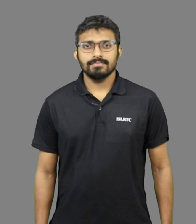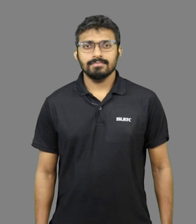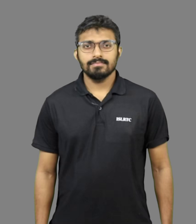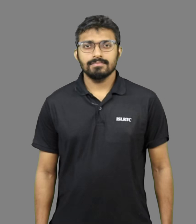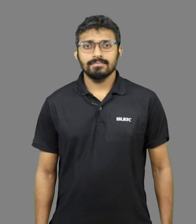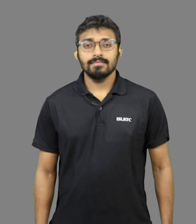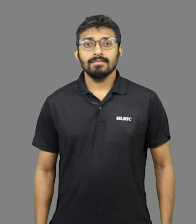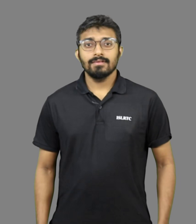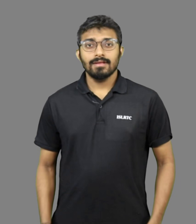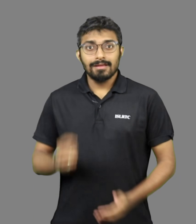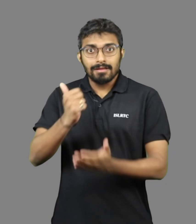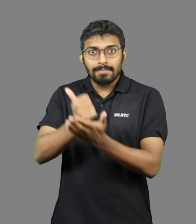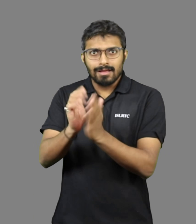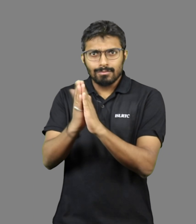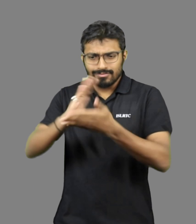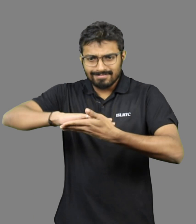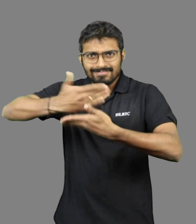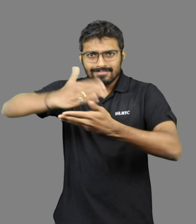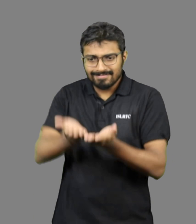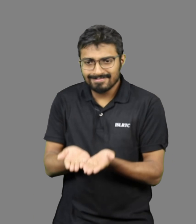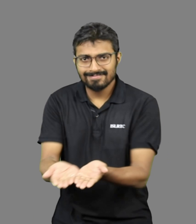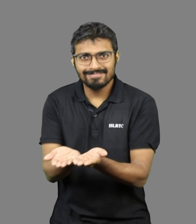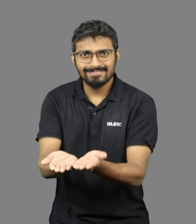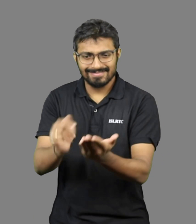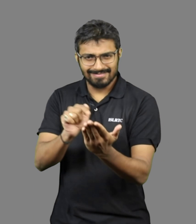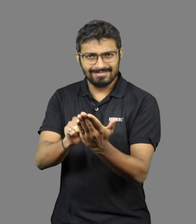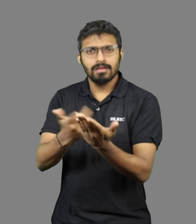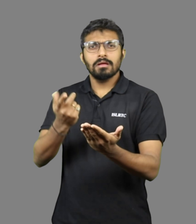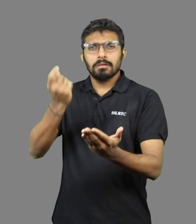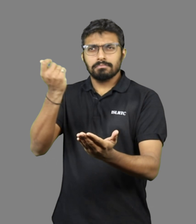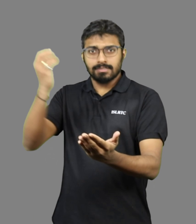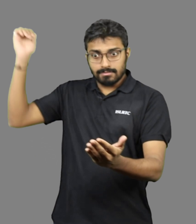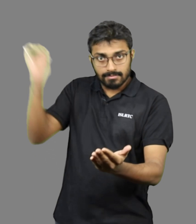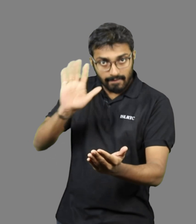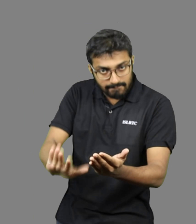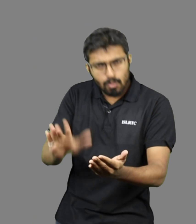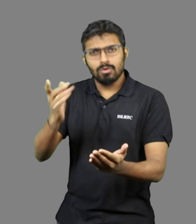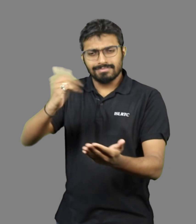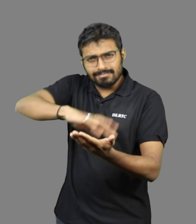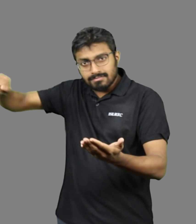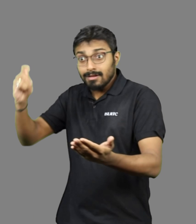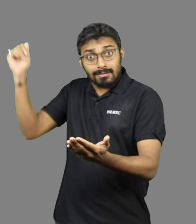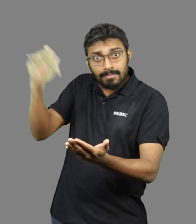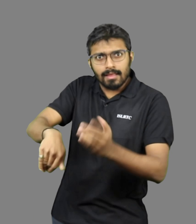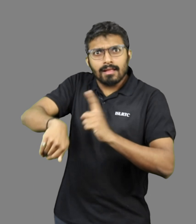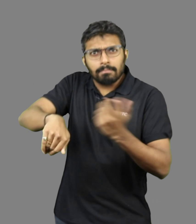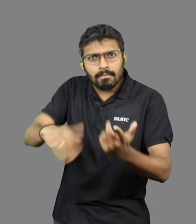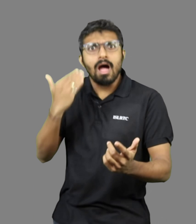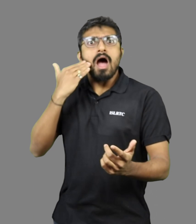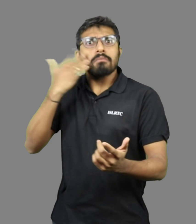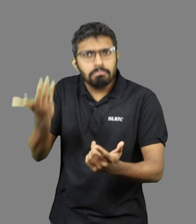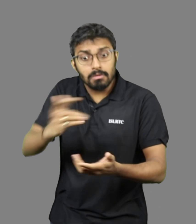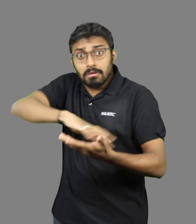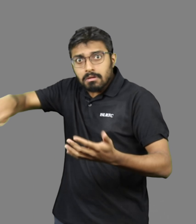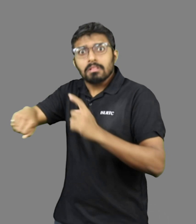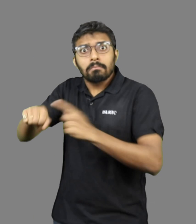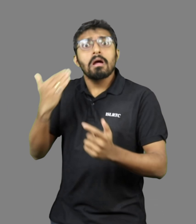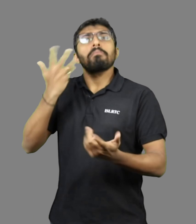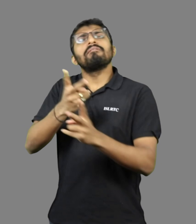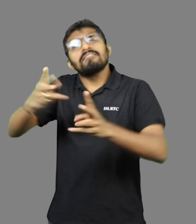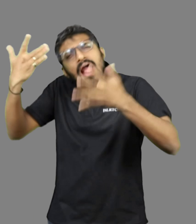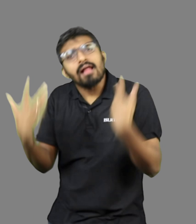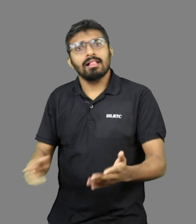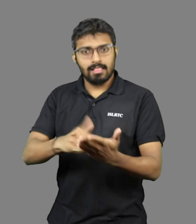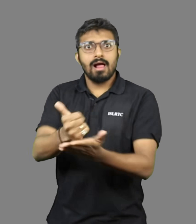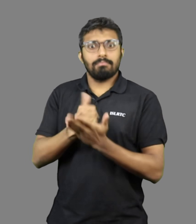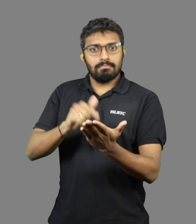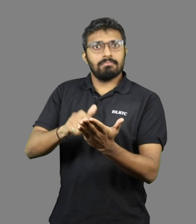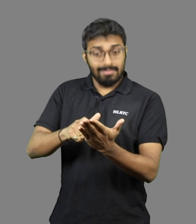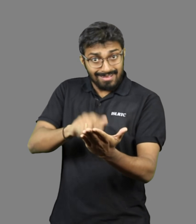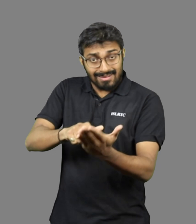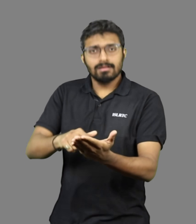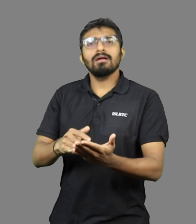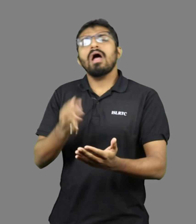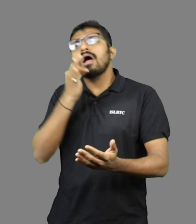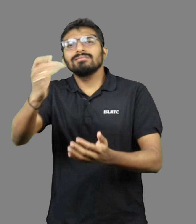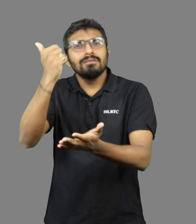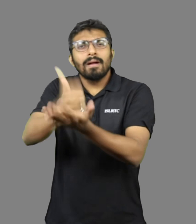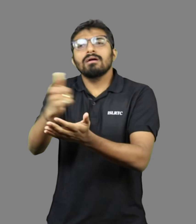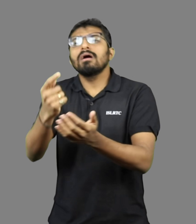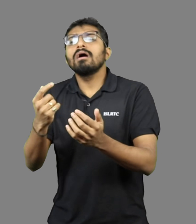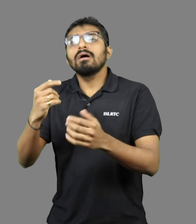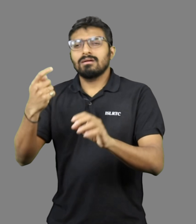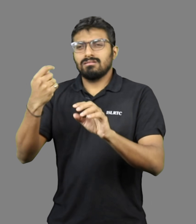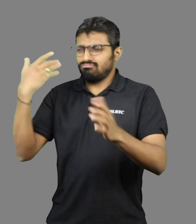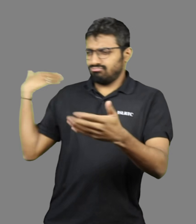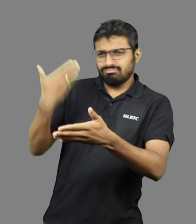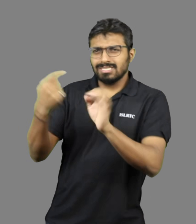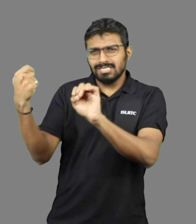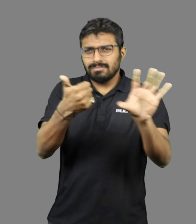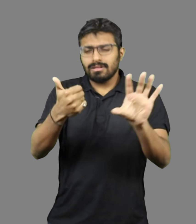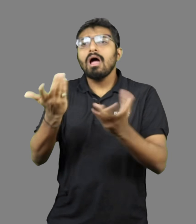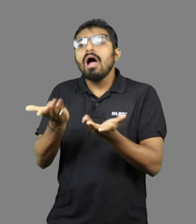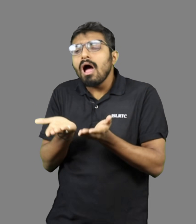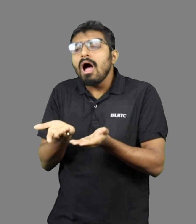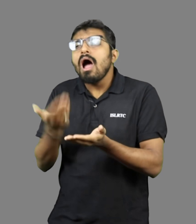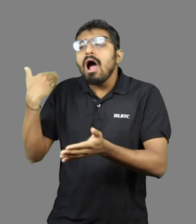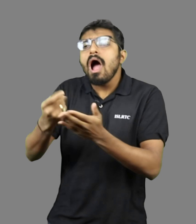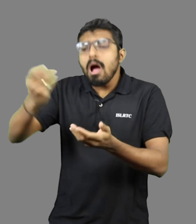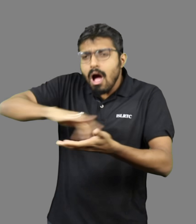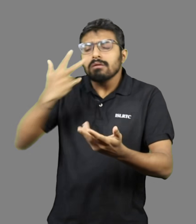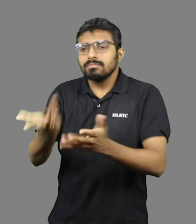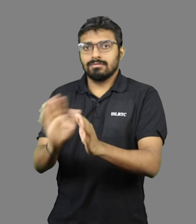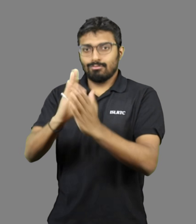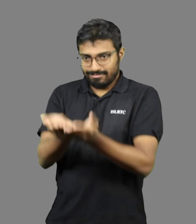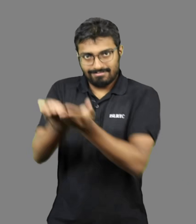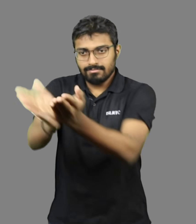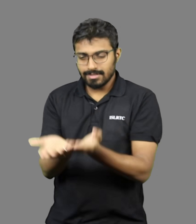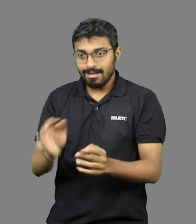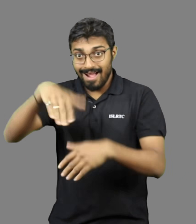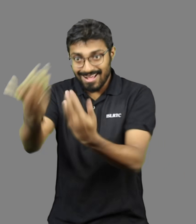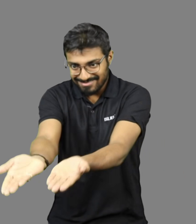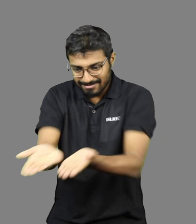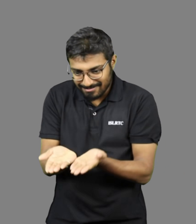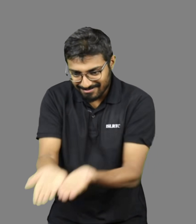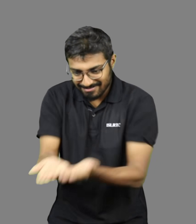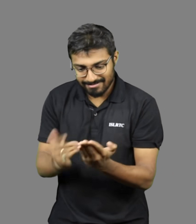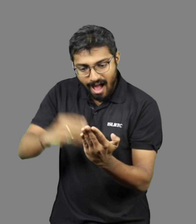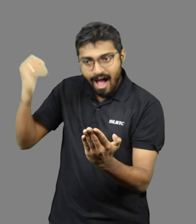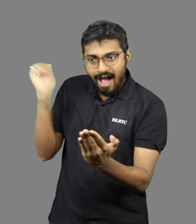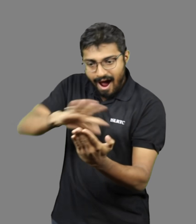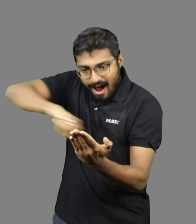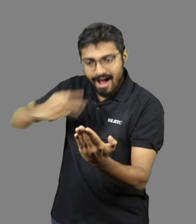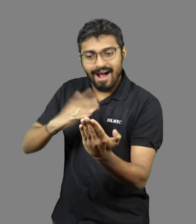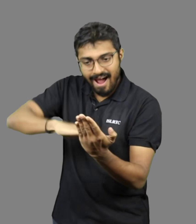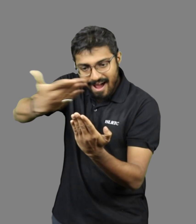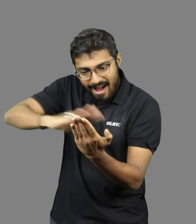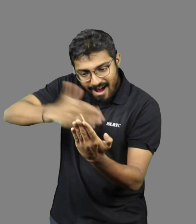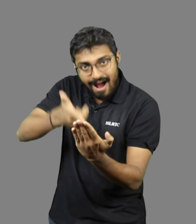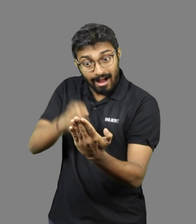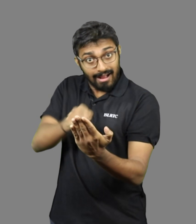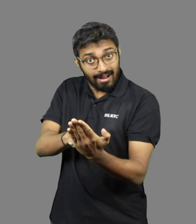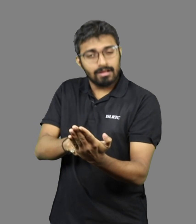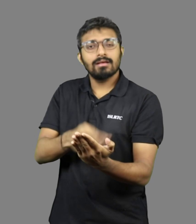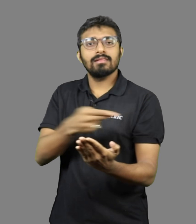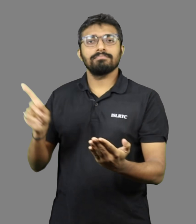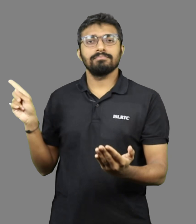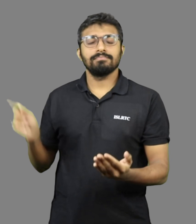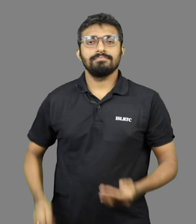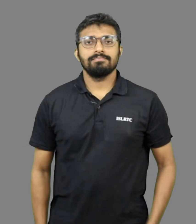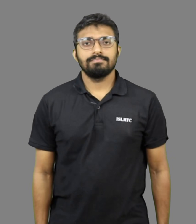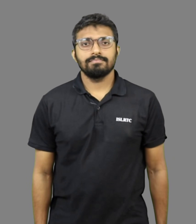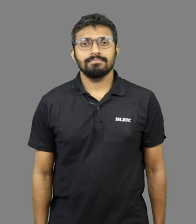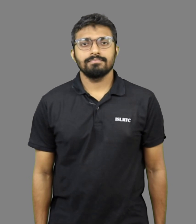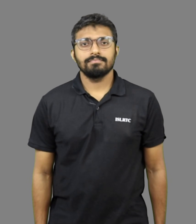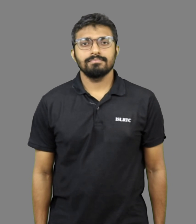Bank Statement